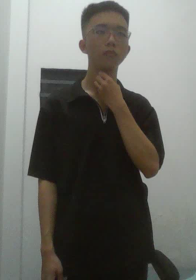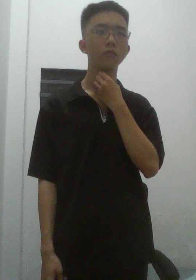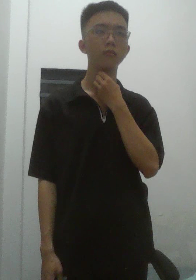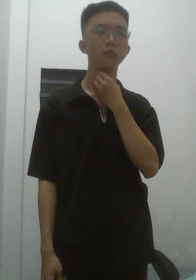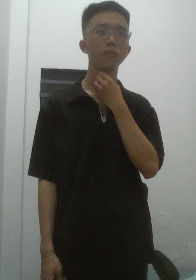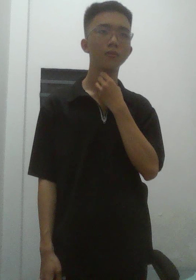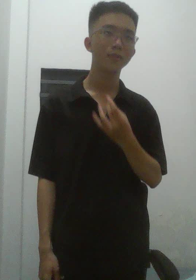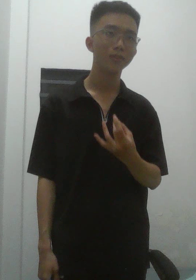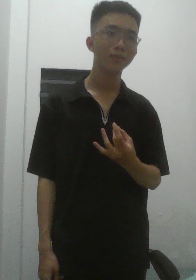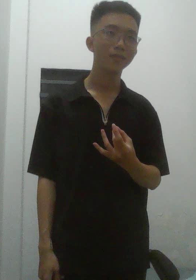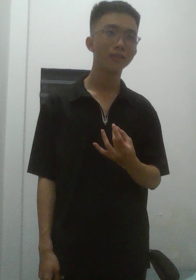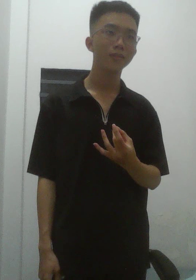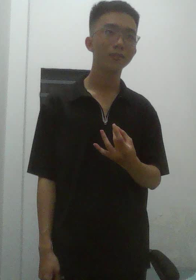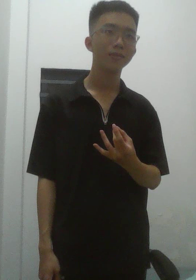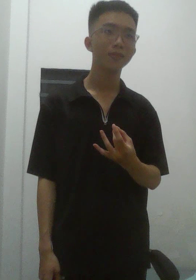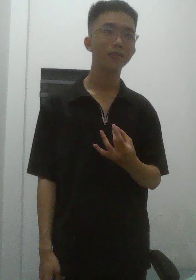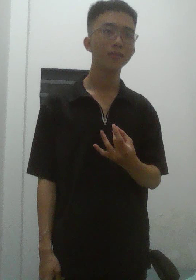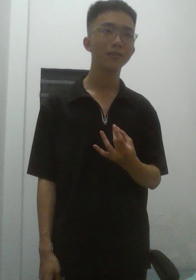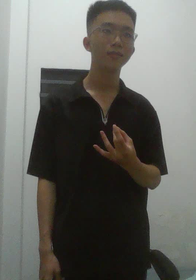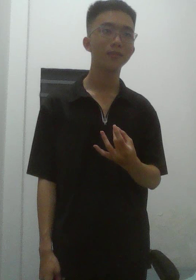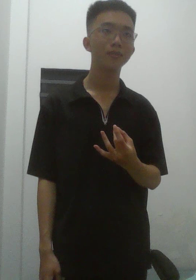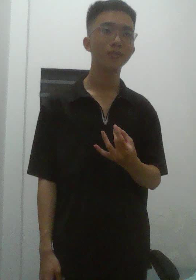thich